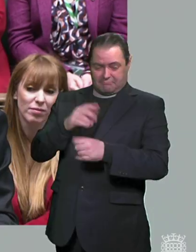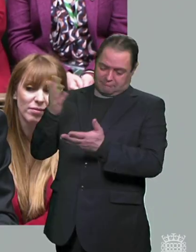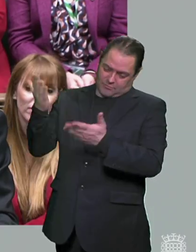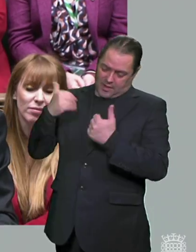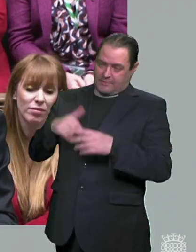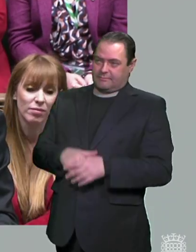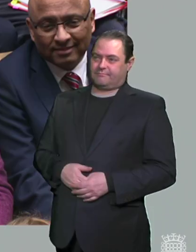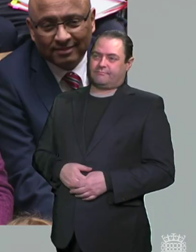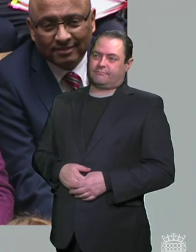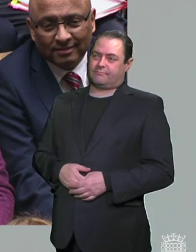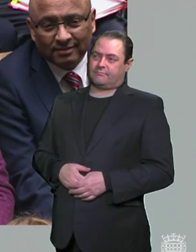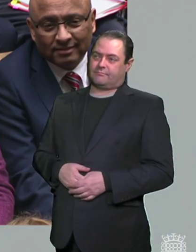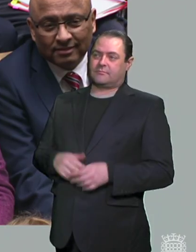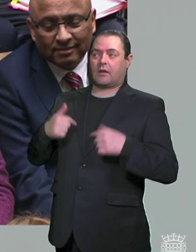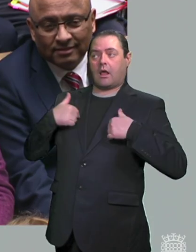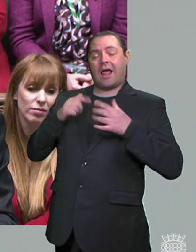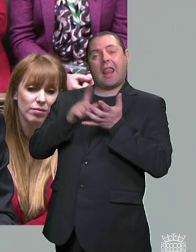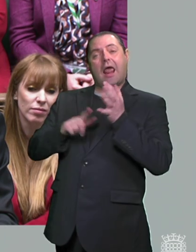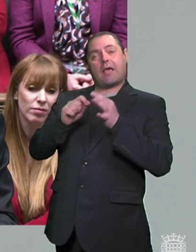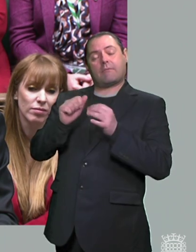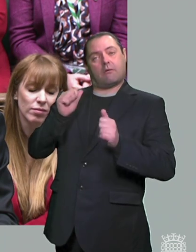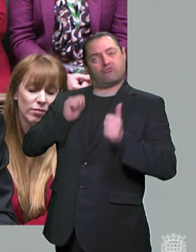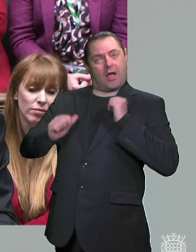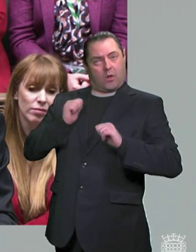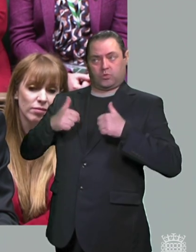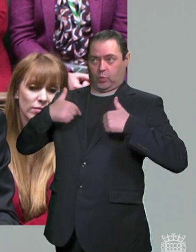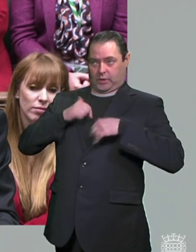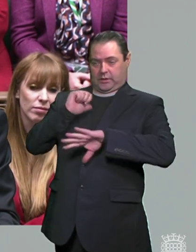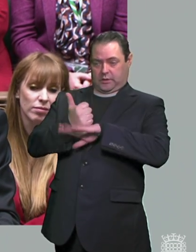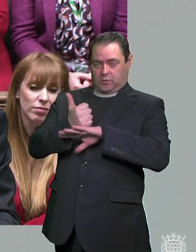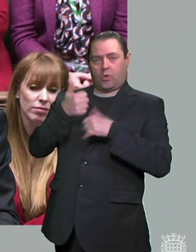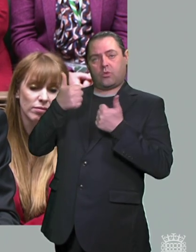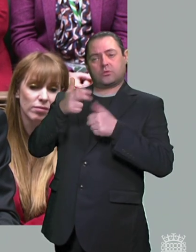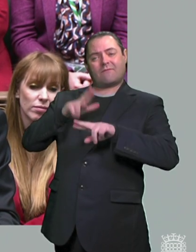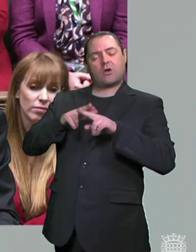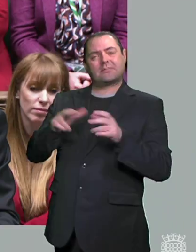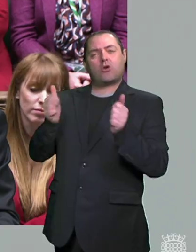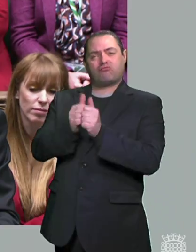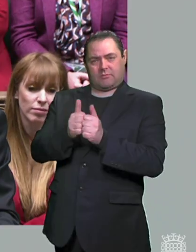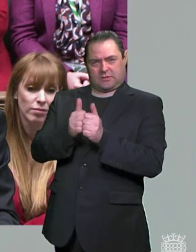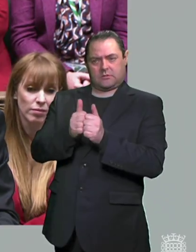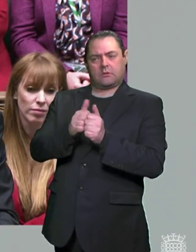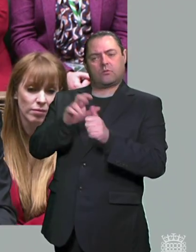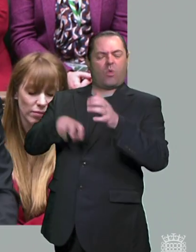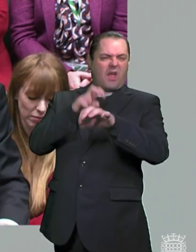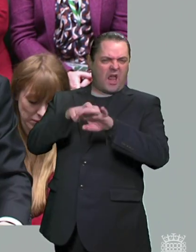The Labour party is proud to be the party of the Good Friday agreement and peace and prosperity in Northern Ireland.